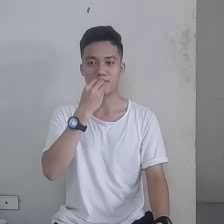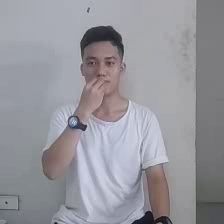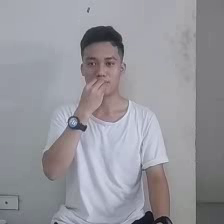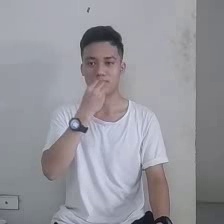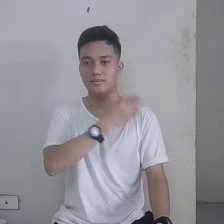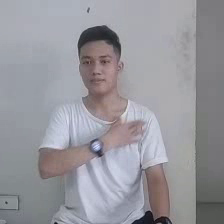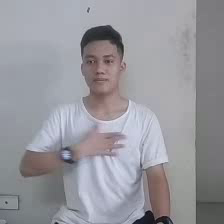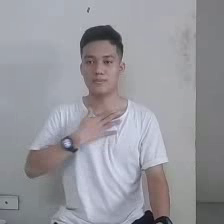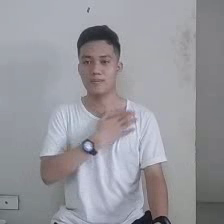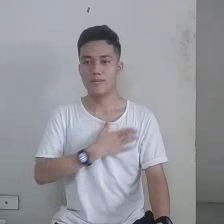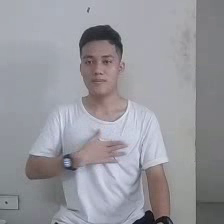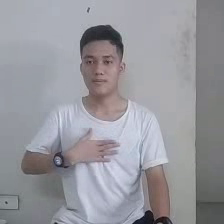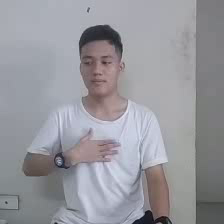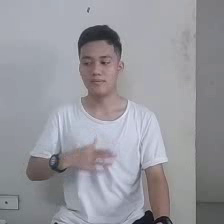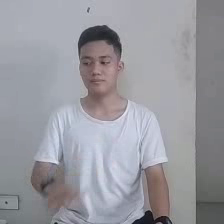Ăn mừng